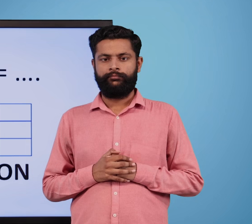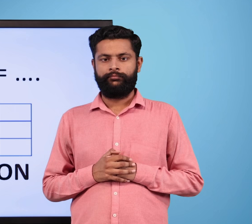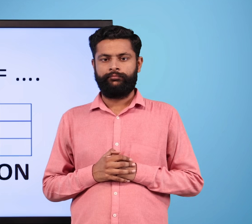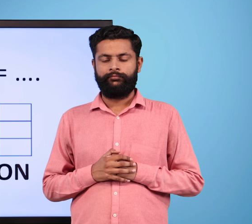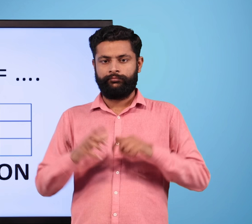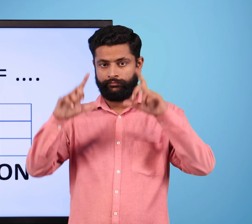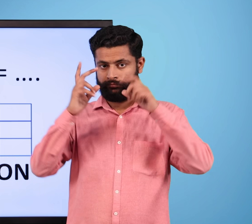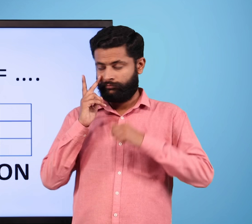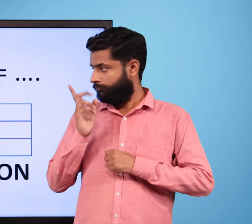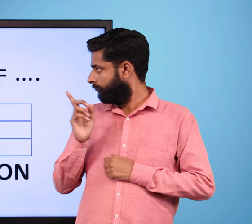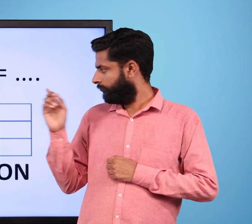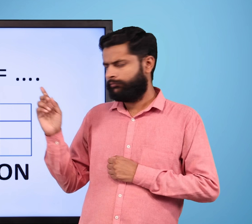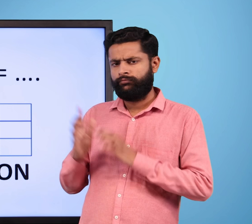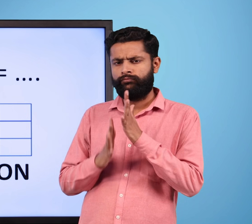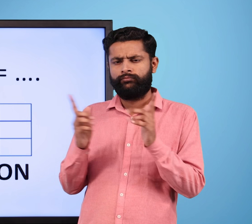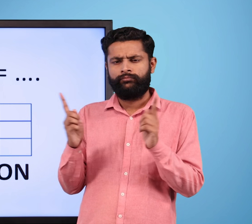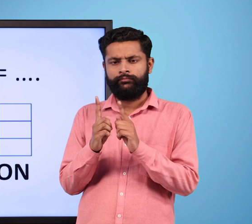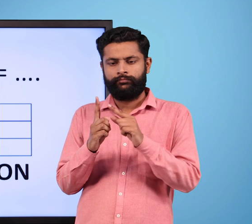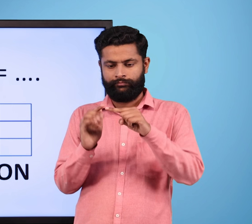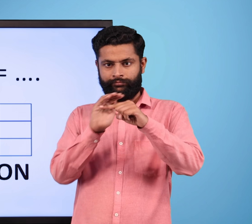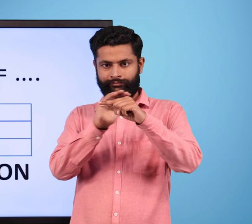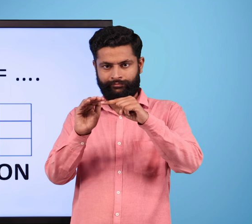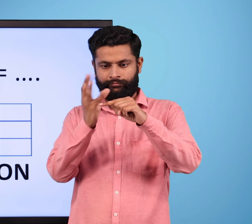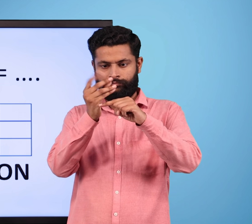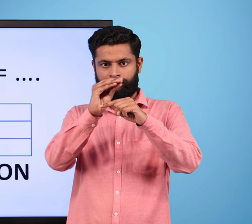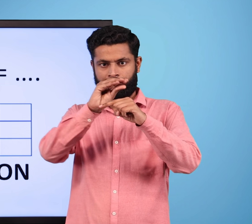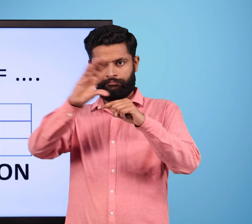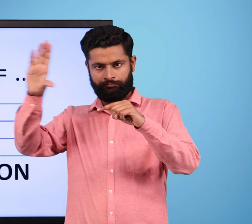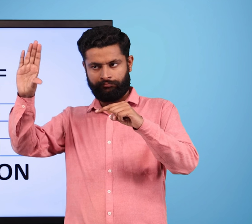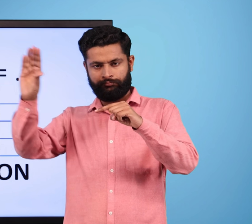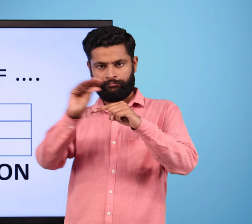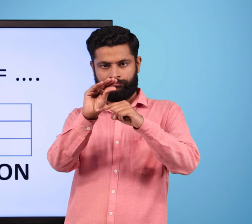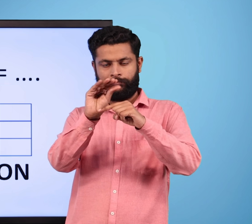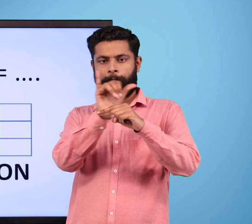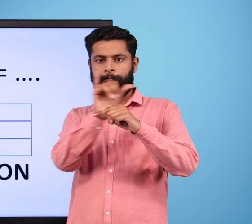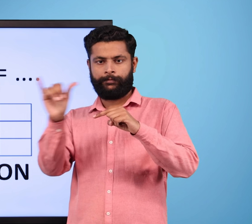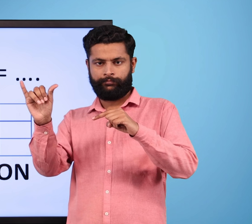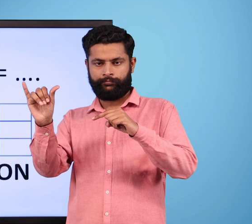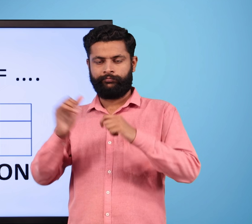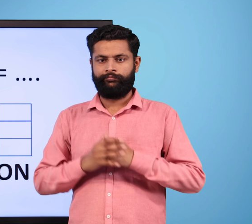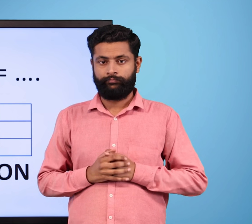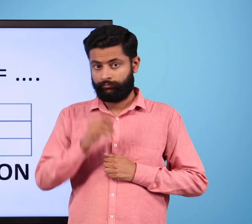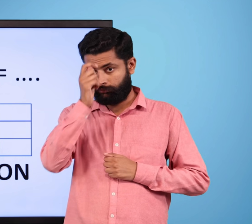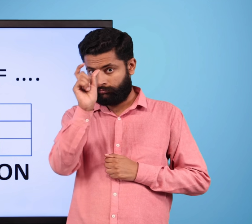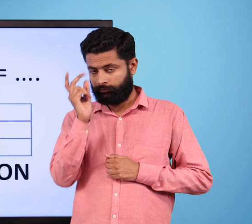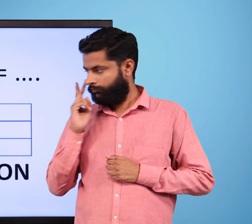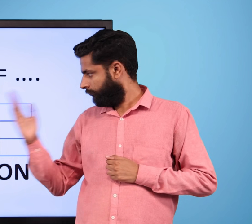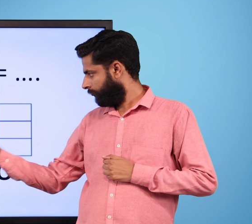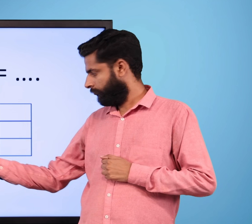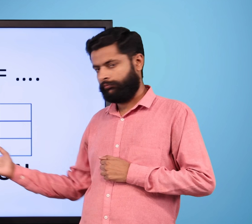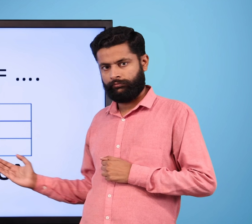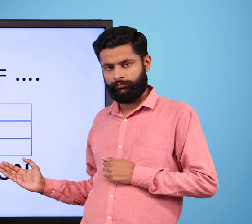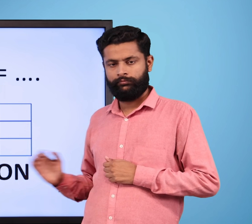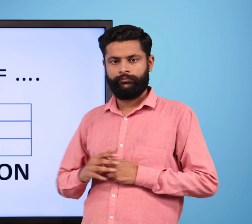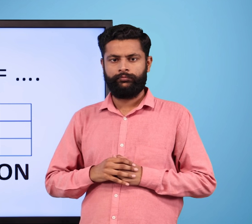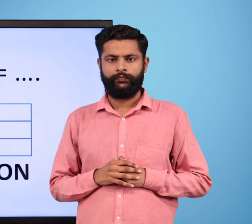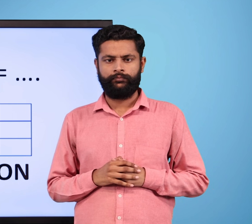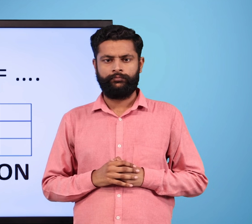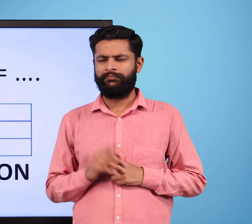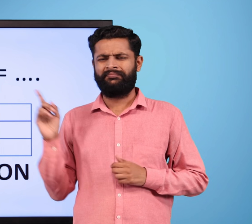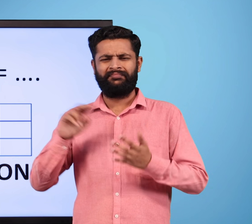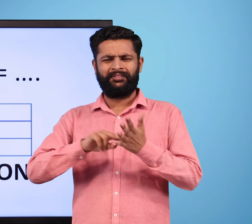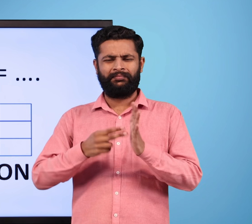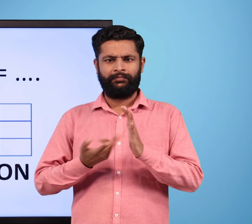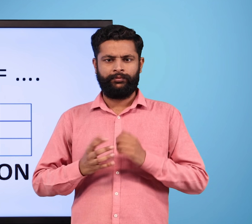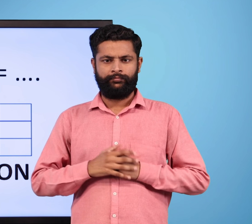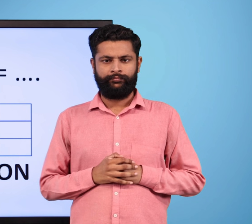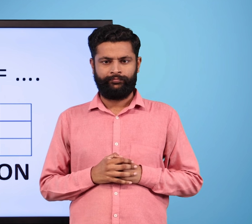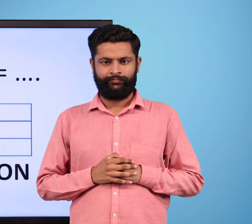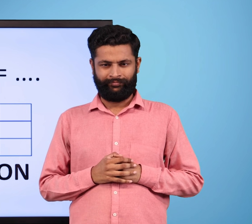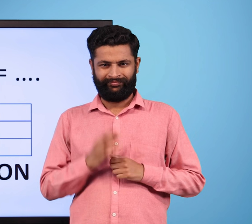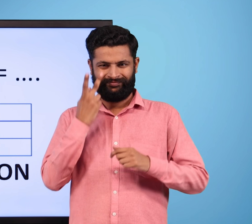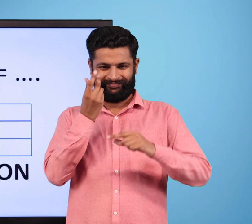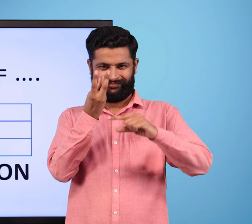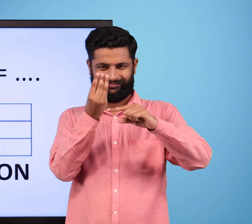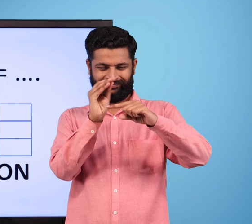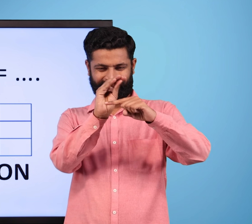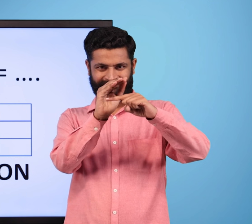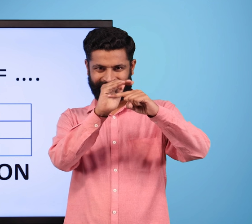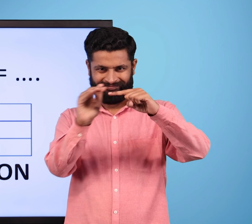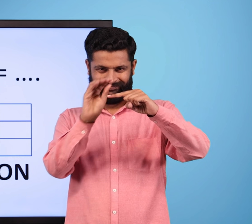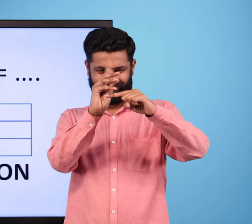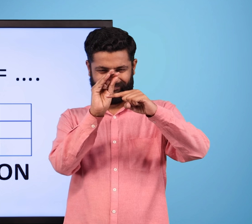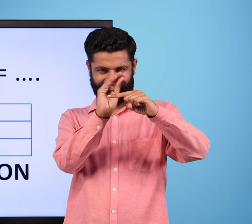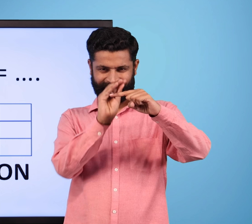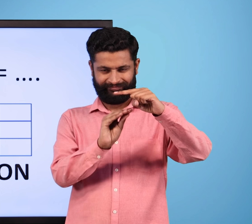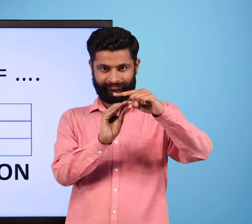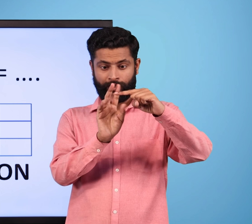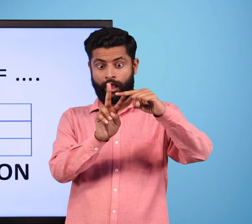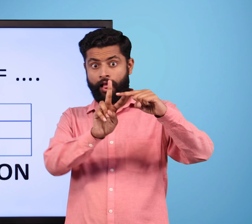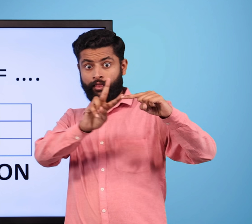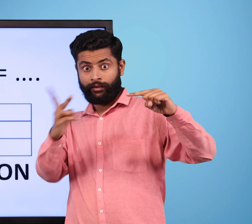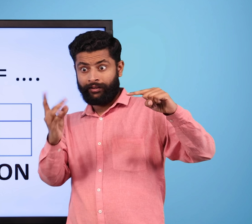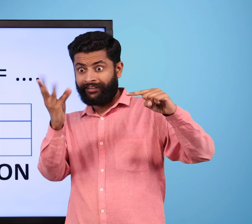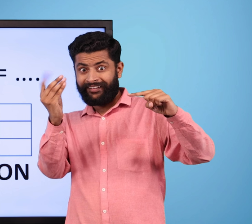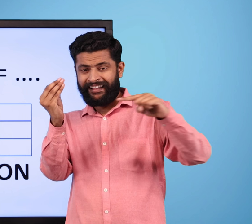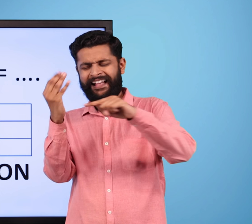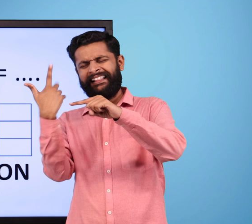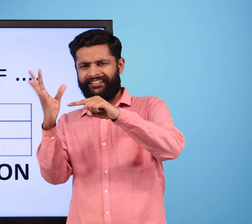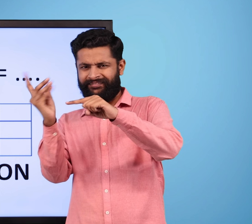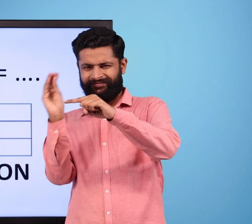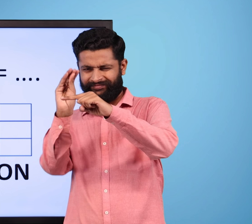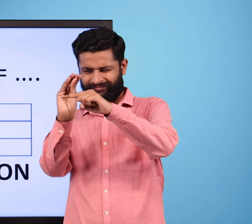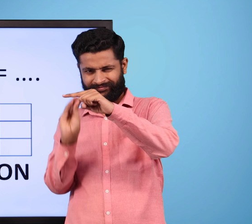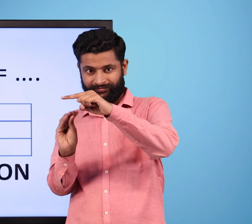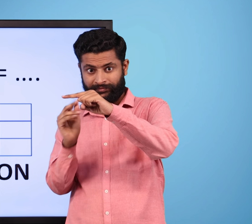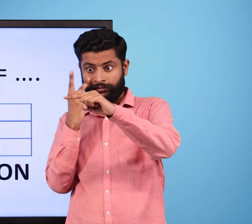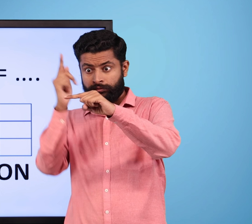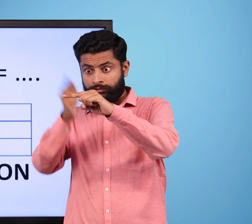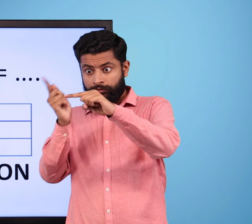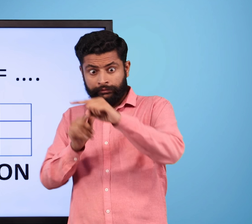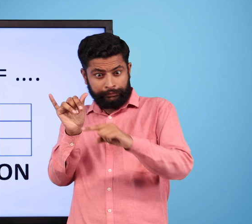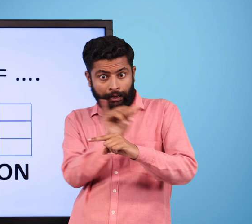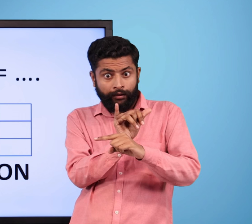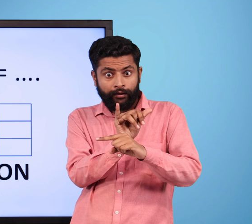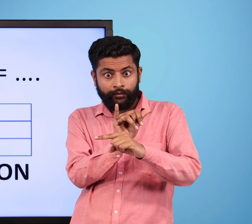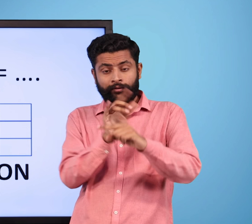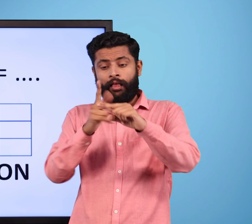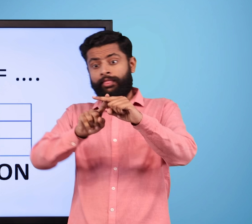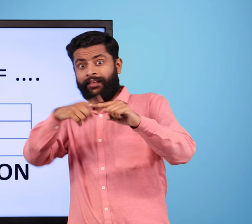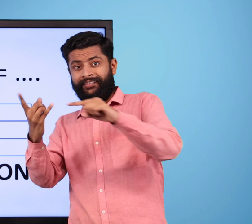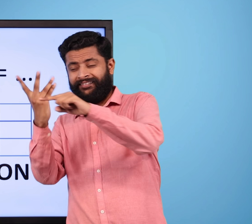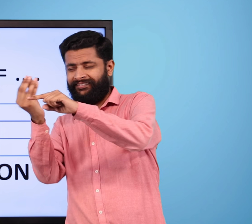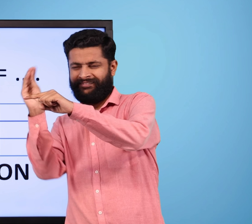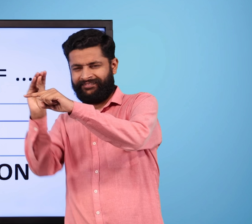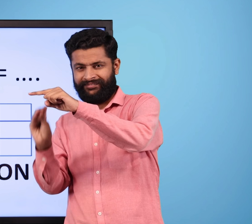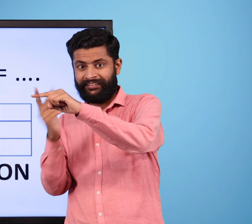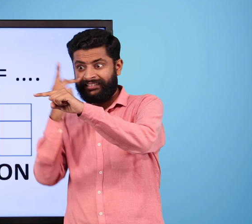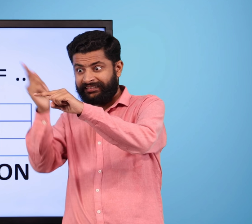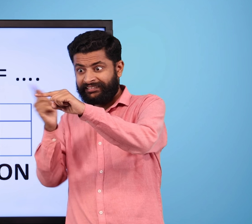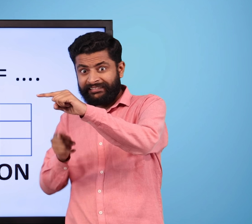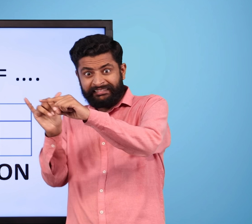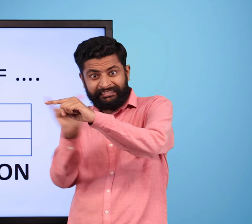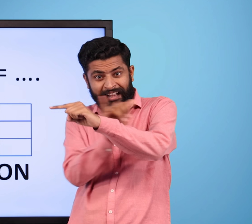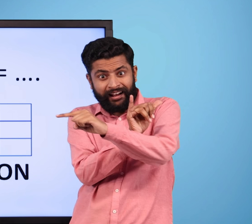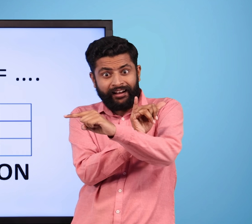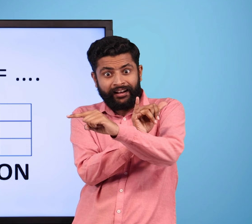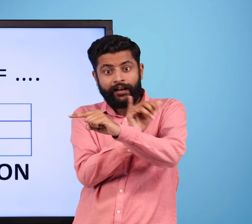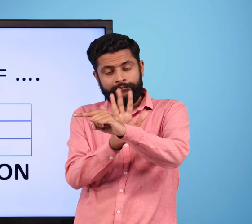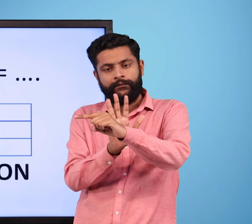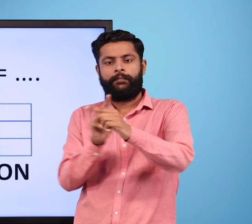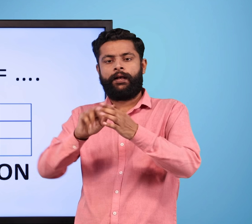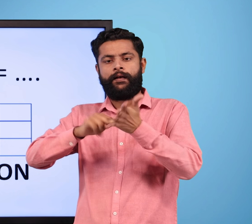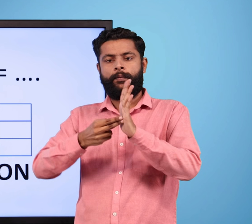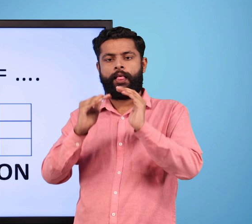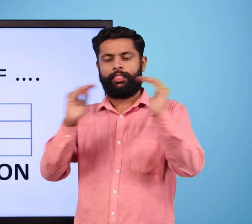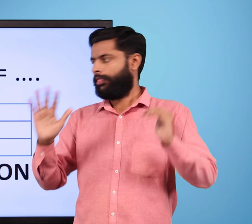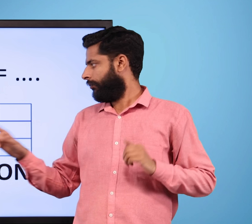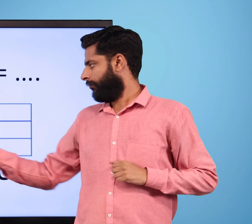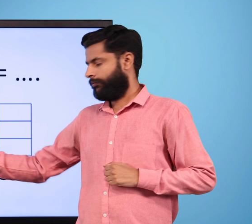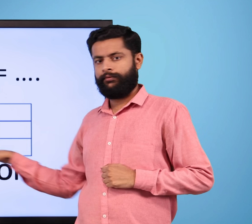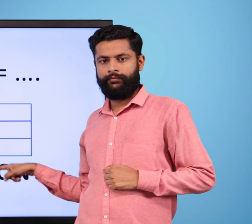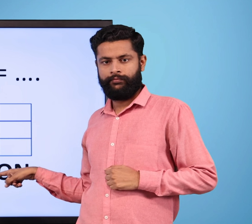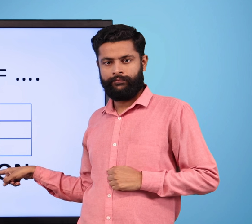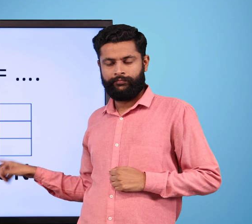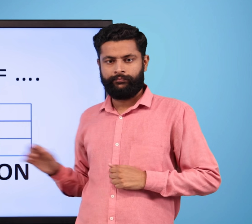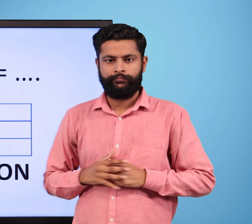Equivalent Fractions This sign refers to equivalent fractions. Equivalent fractions represent the same part of a whole. Each proper or improper fraction has many equivalent fractions.